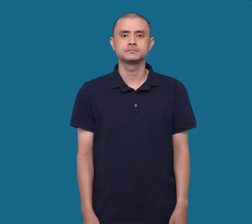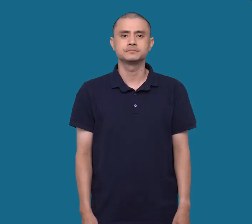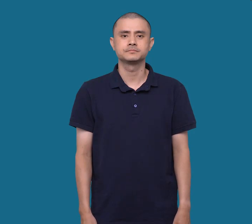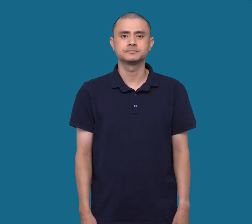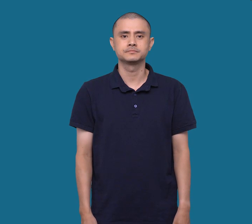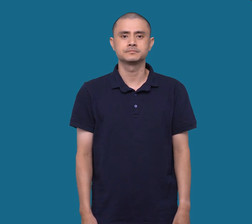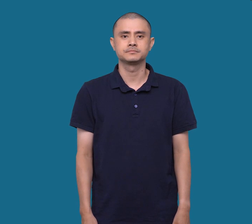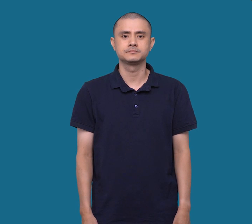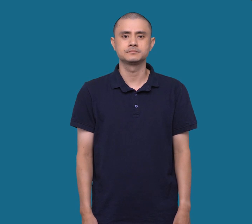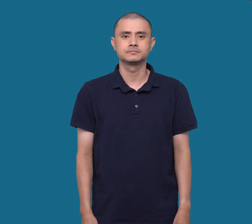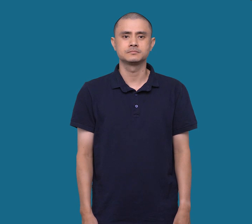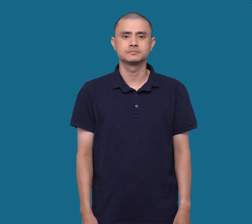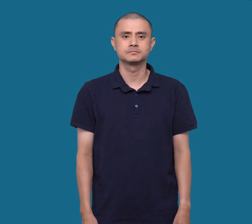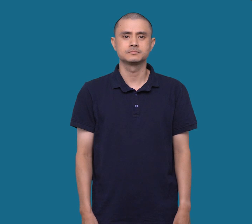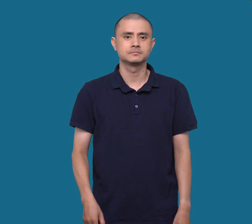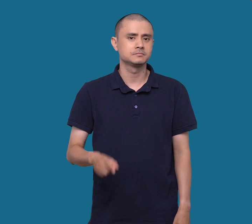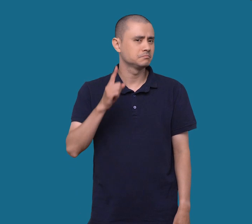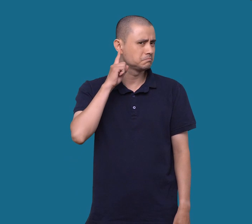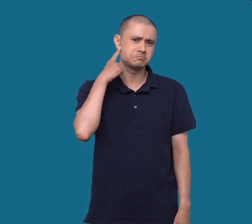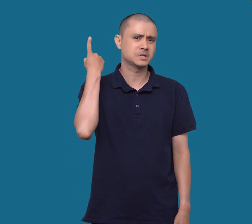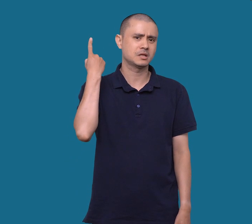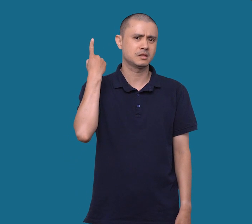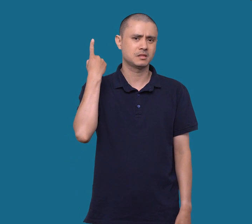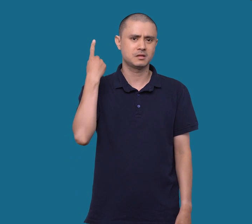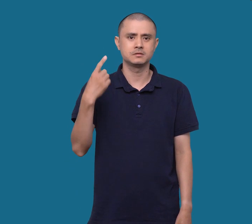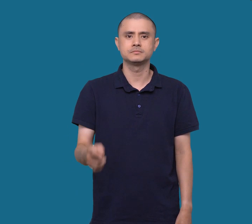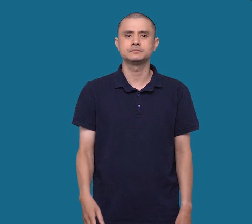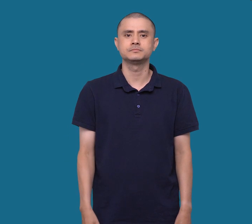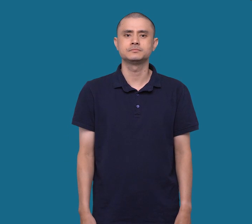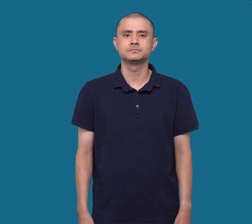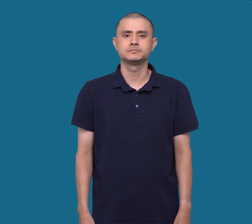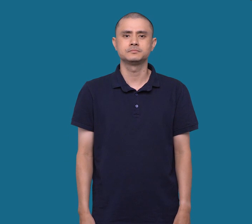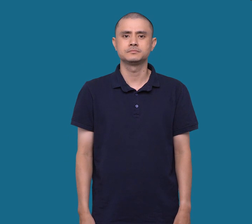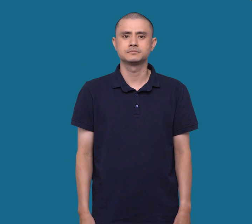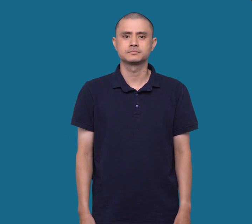không nghe lời